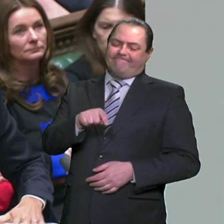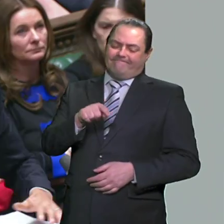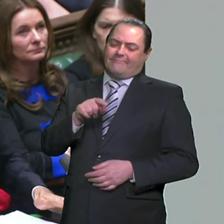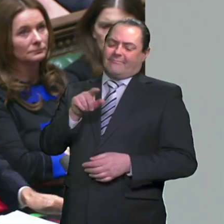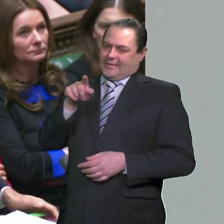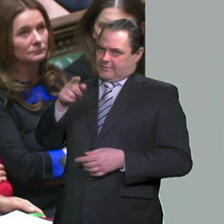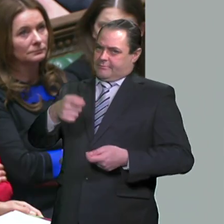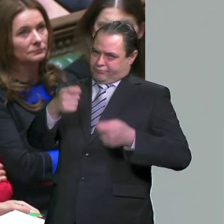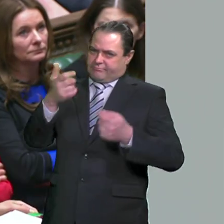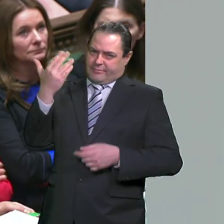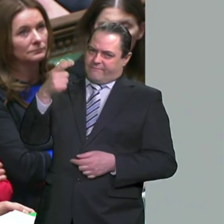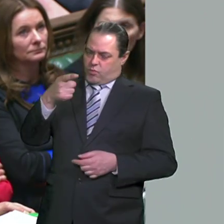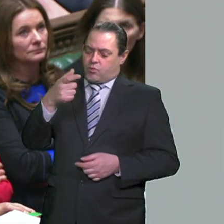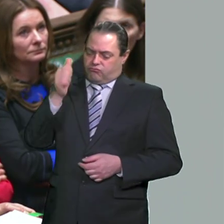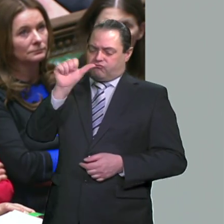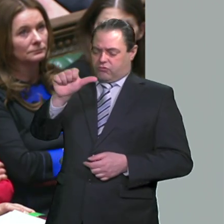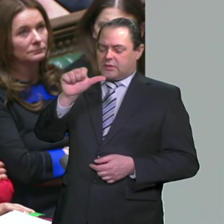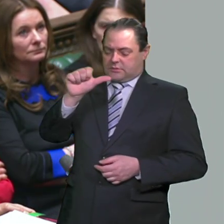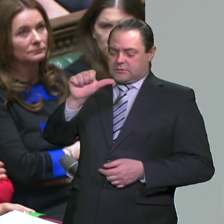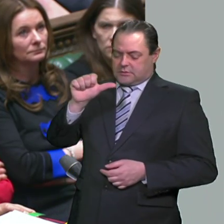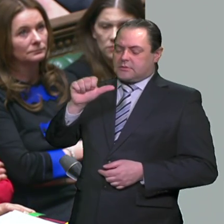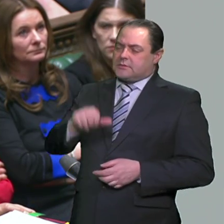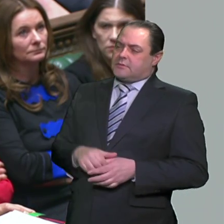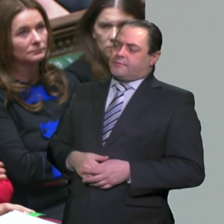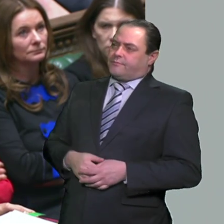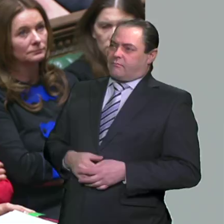My honourable Friend has raised this issue before, and he is right to do so.